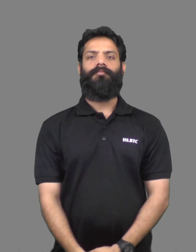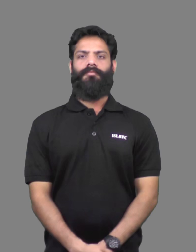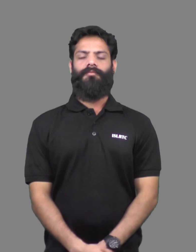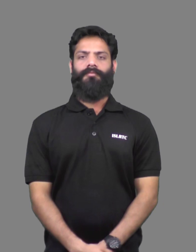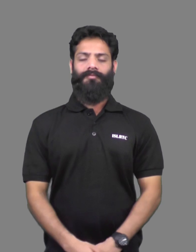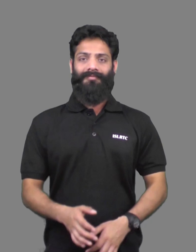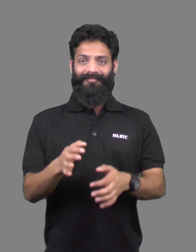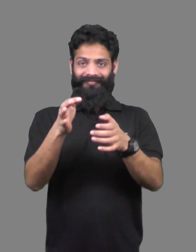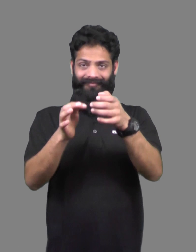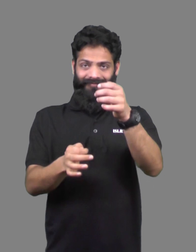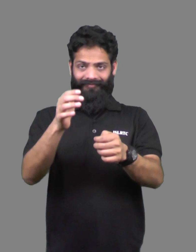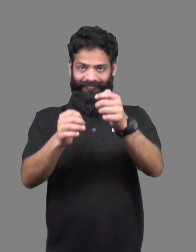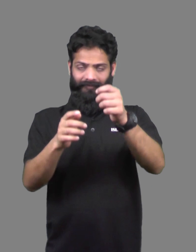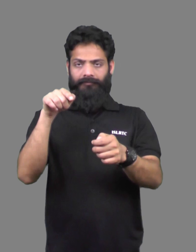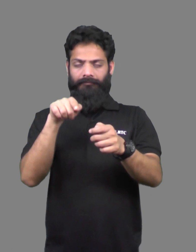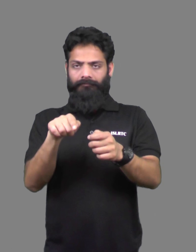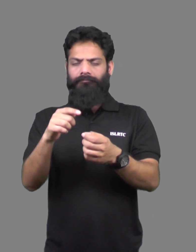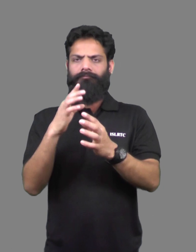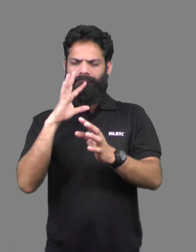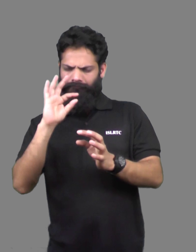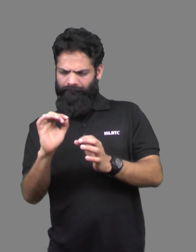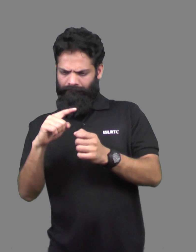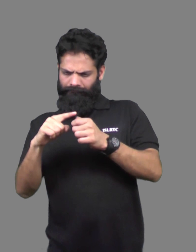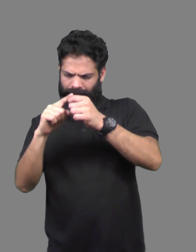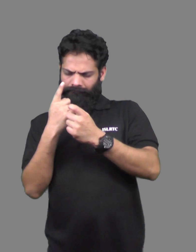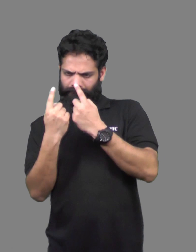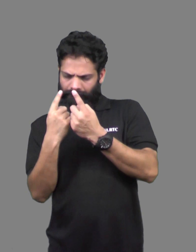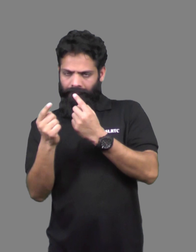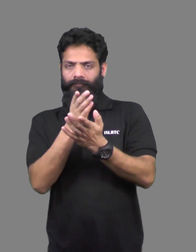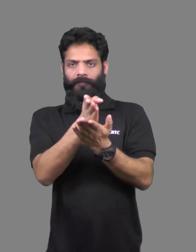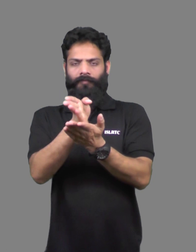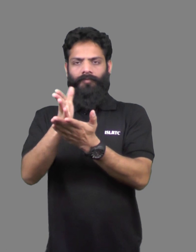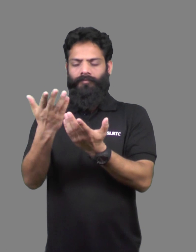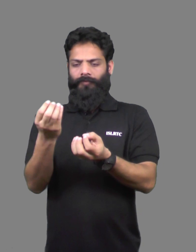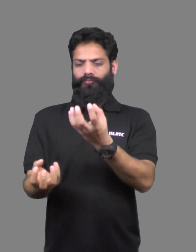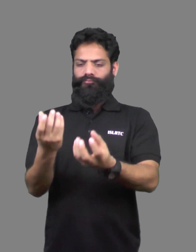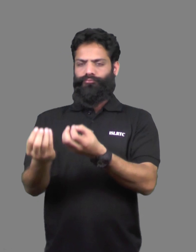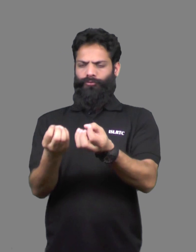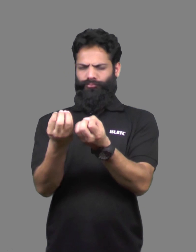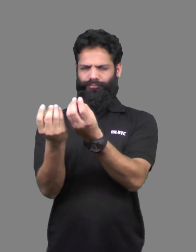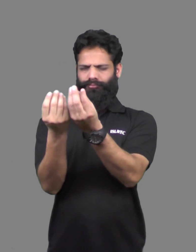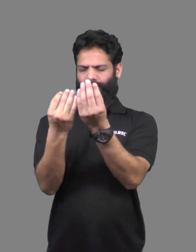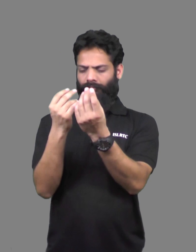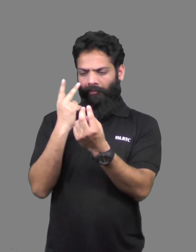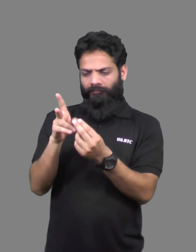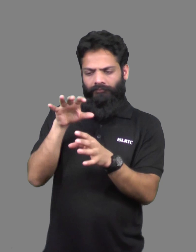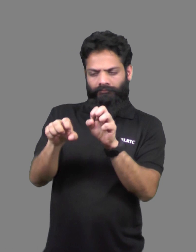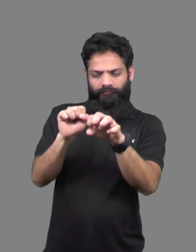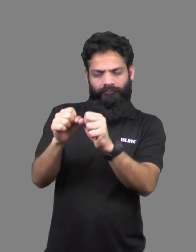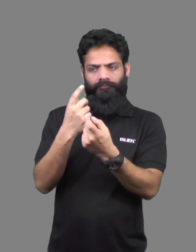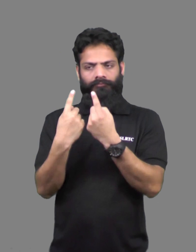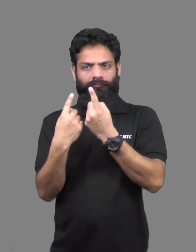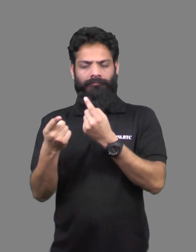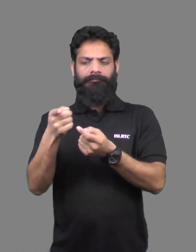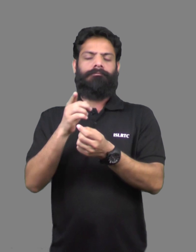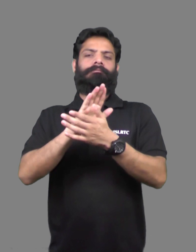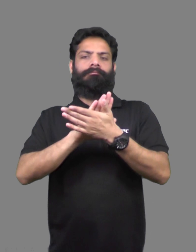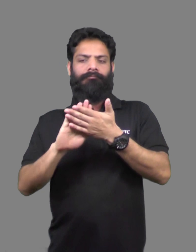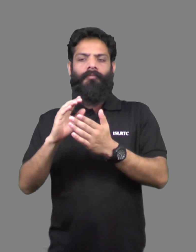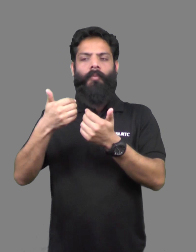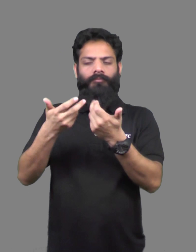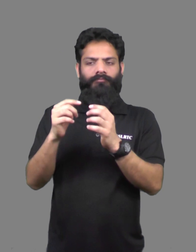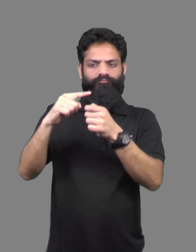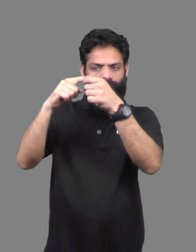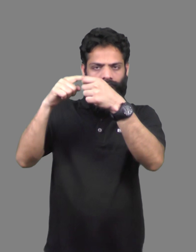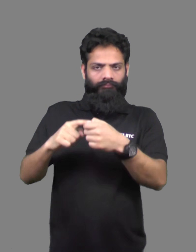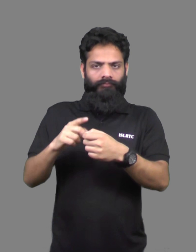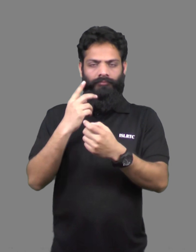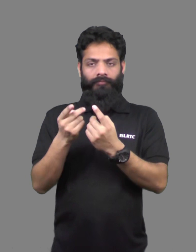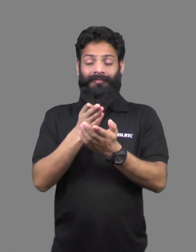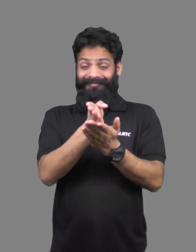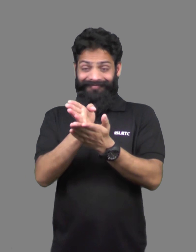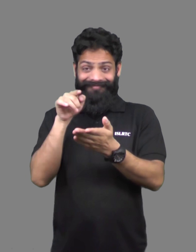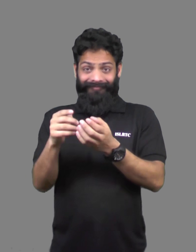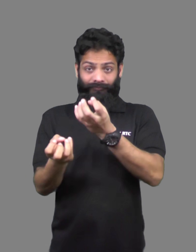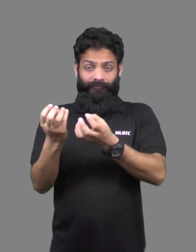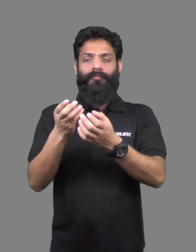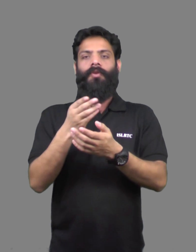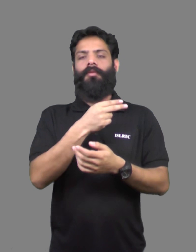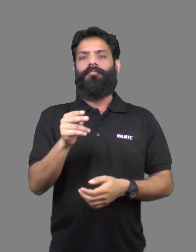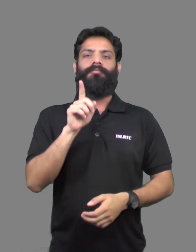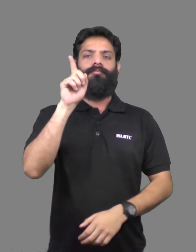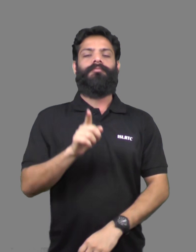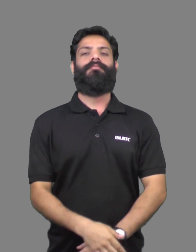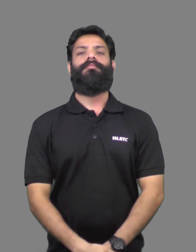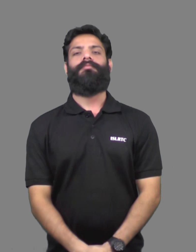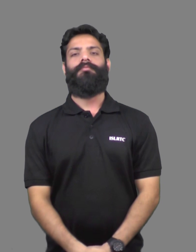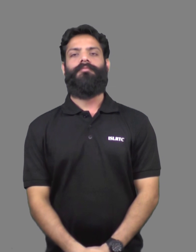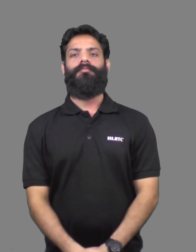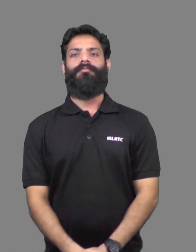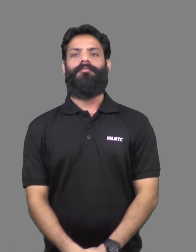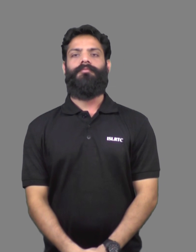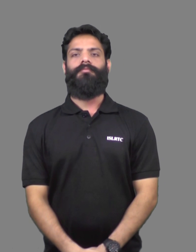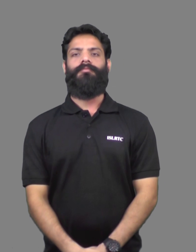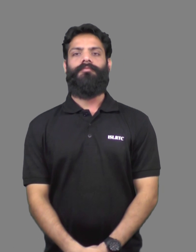C O B Test